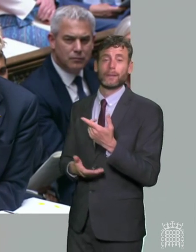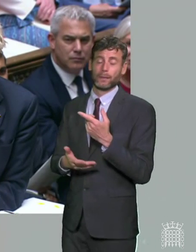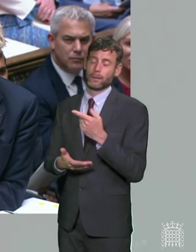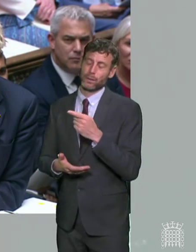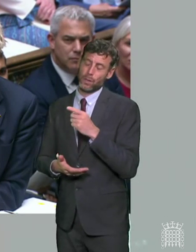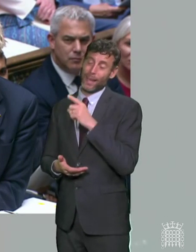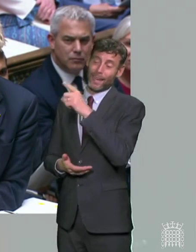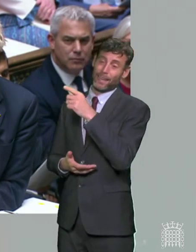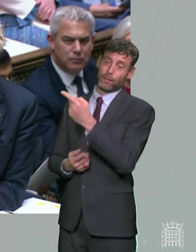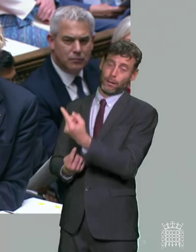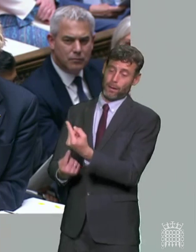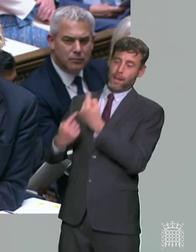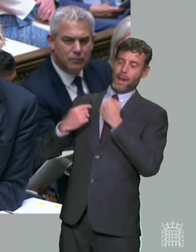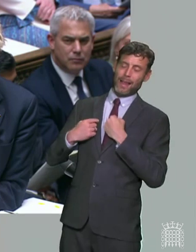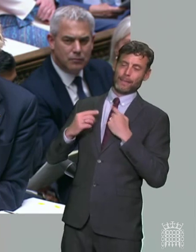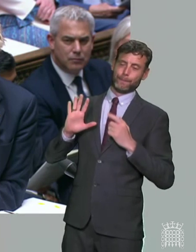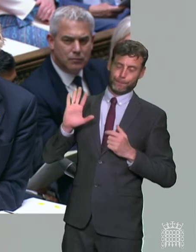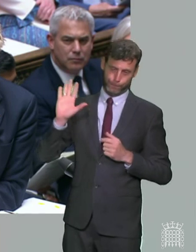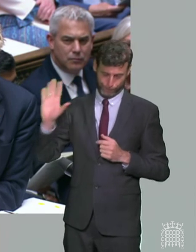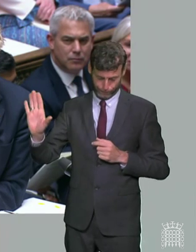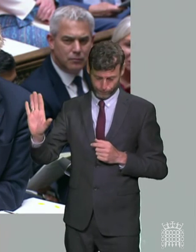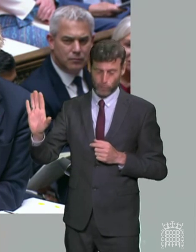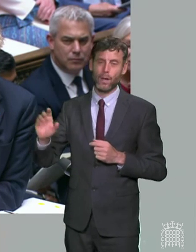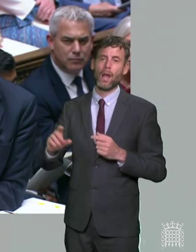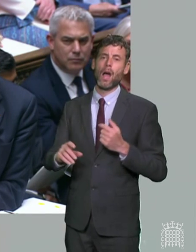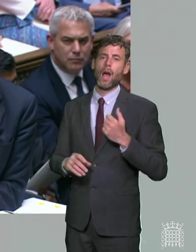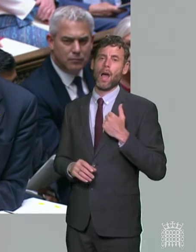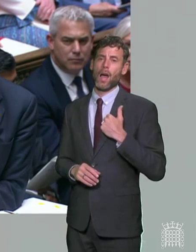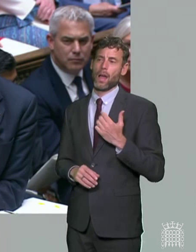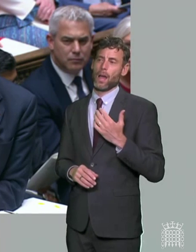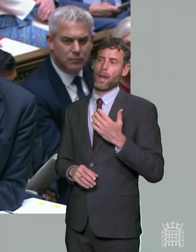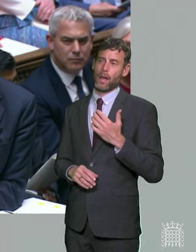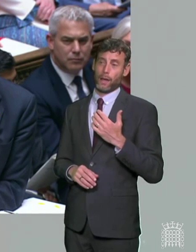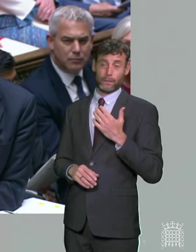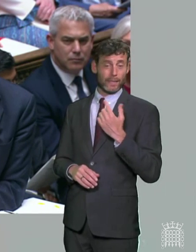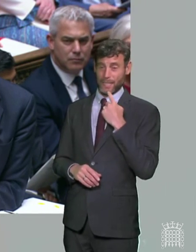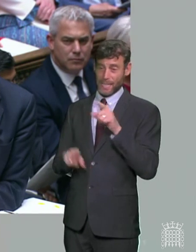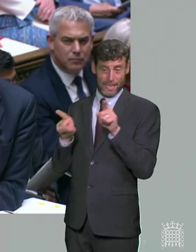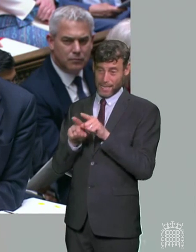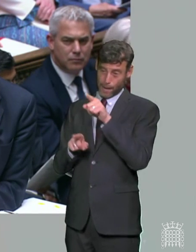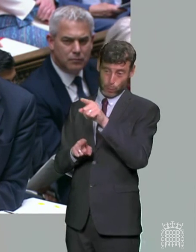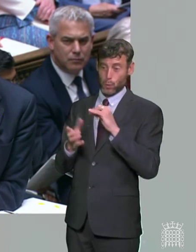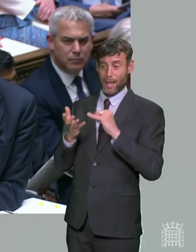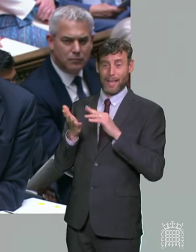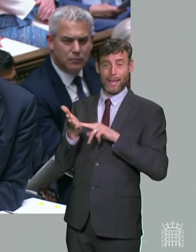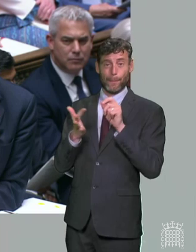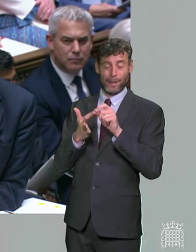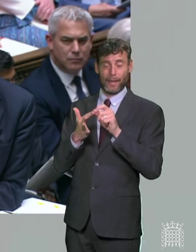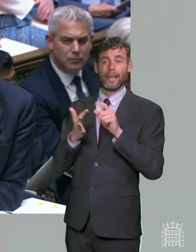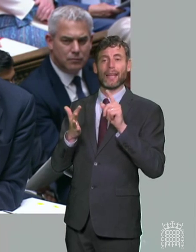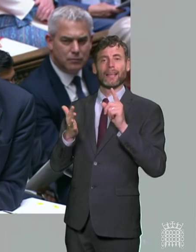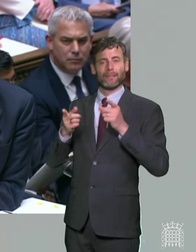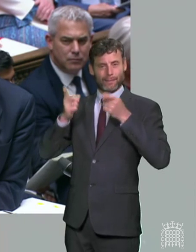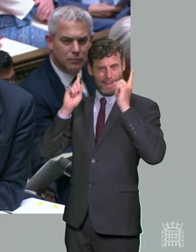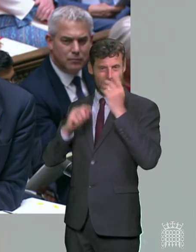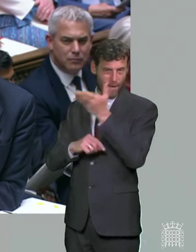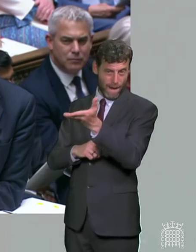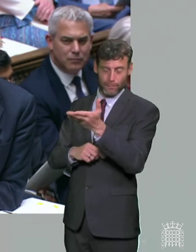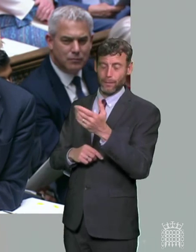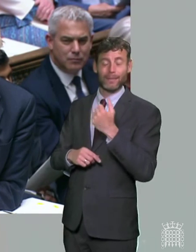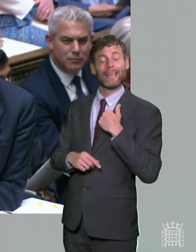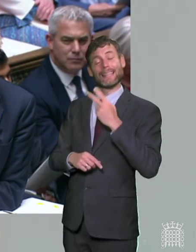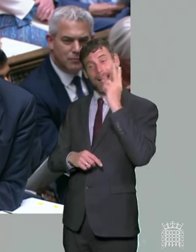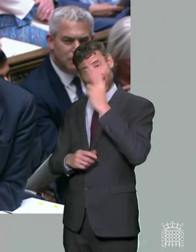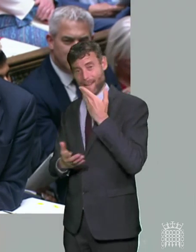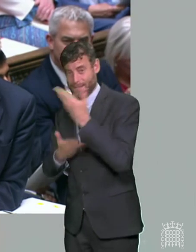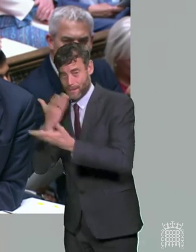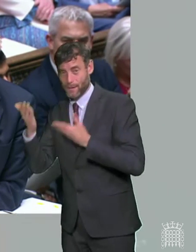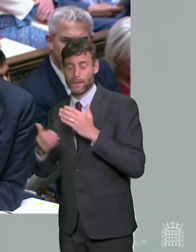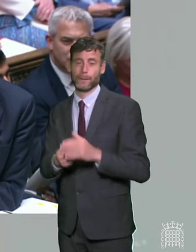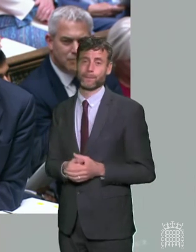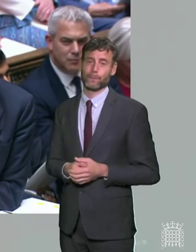I redirect the honourable Gentleman to what I said to my friend the leader of the SNP, the right honourable Member for Ross, Skye and Lochaber .